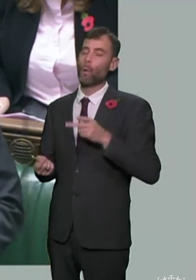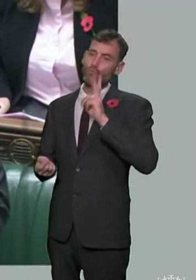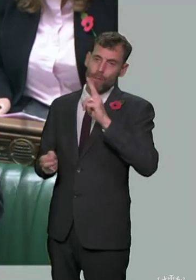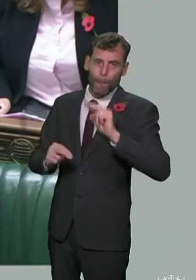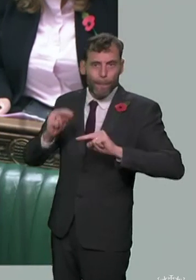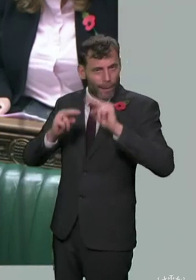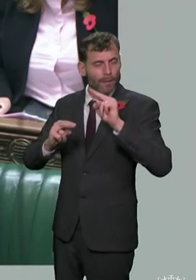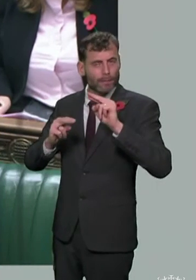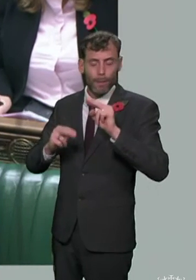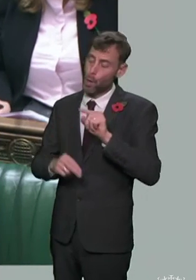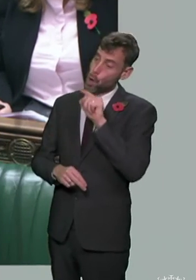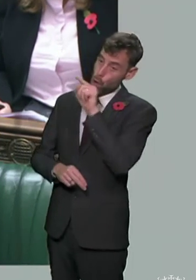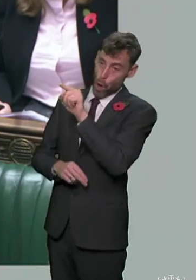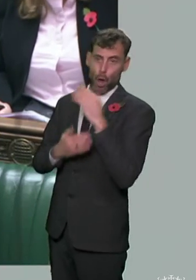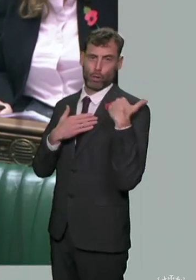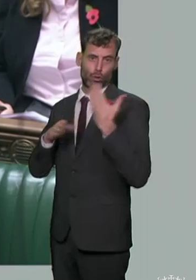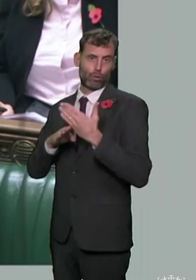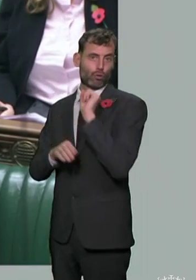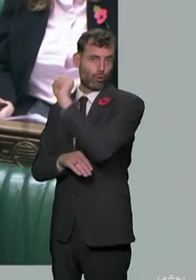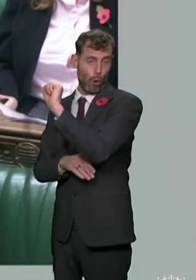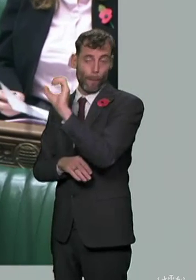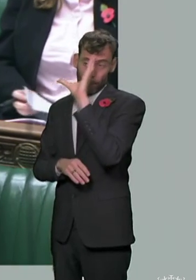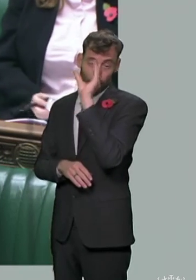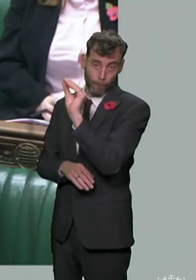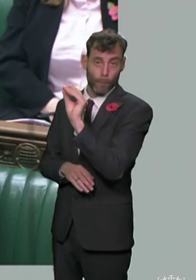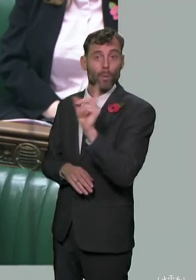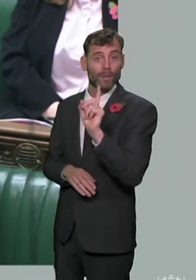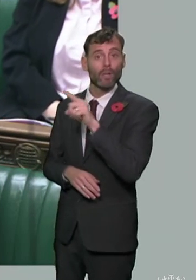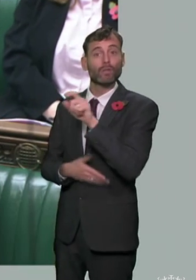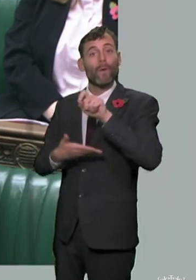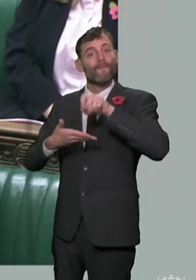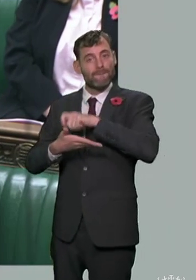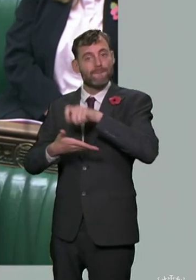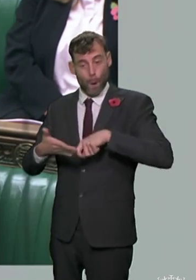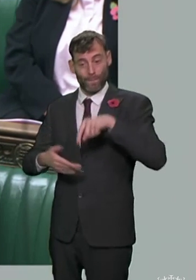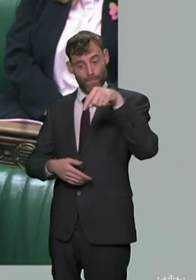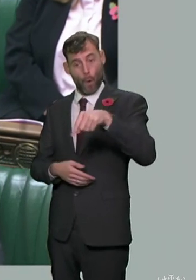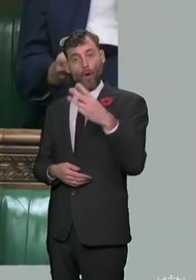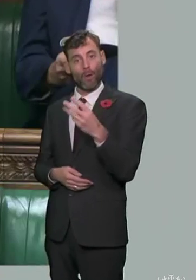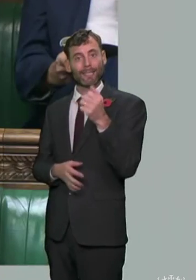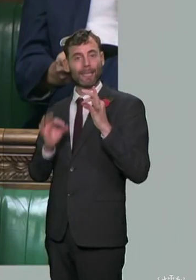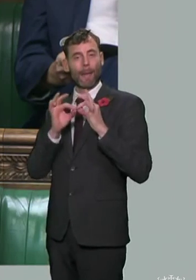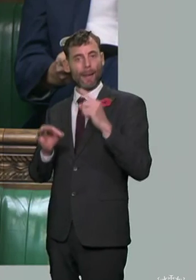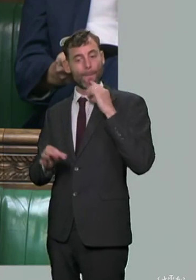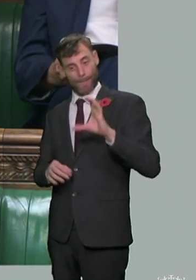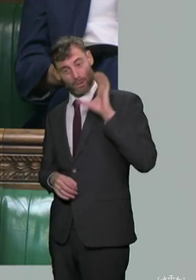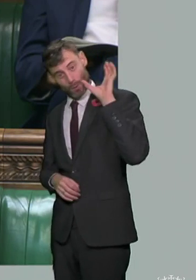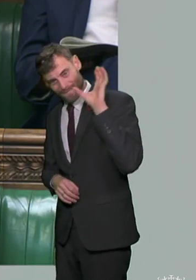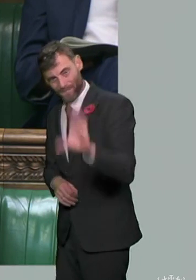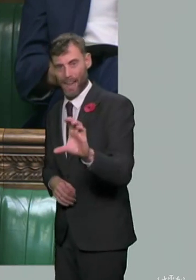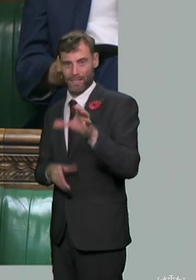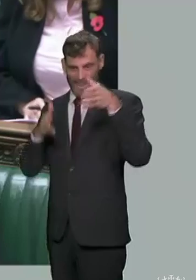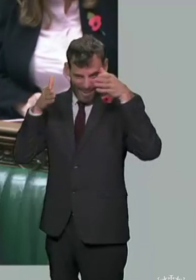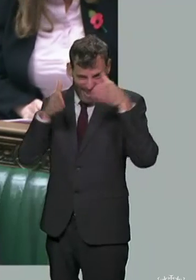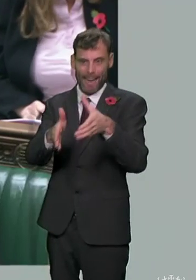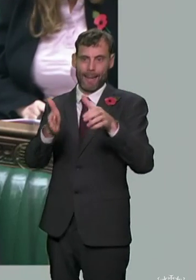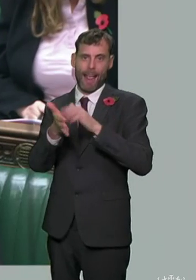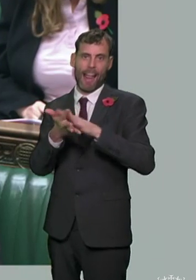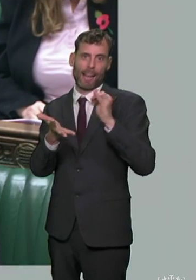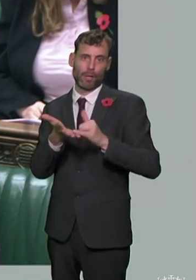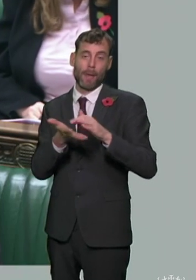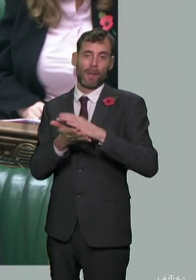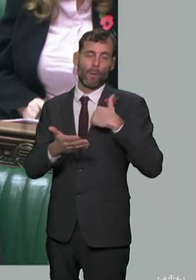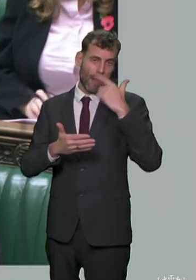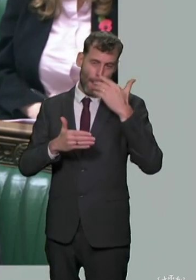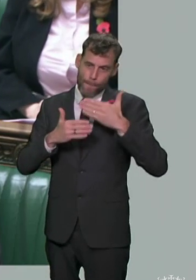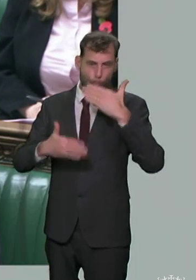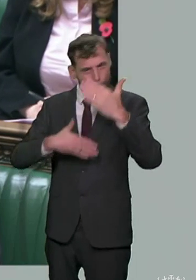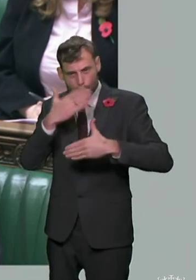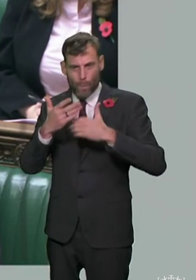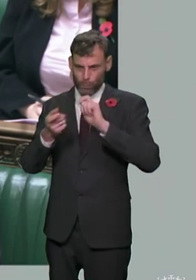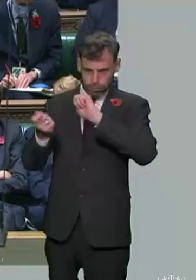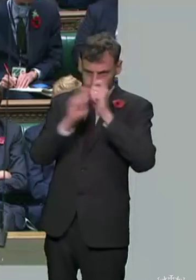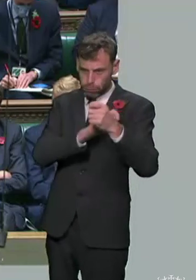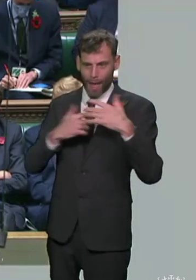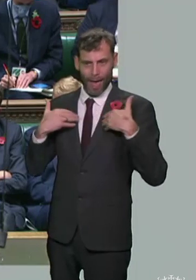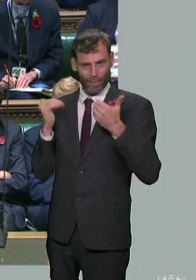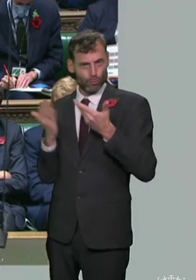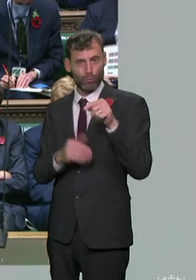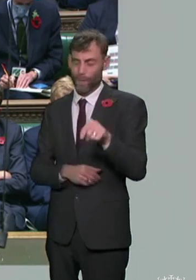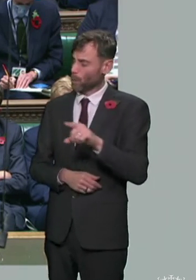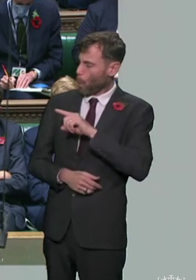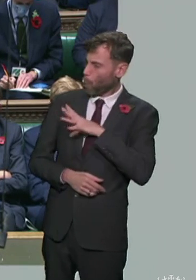What is the honourable Lady’s job, frankly, is to vote for £36 billion of investment in the NHS, which will allow us to take our health services forward.